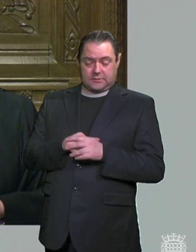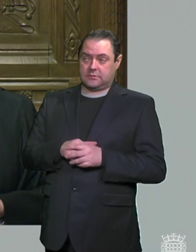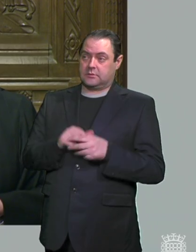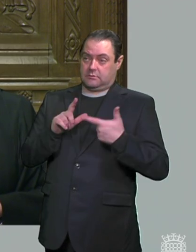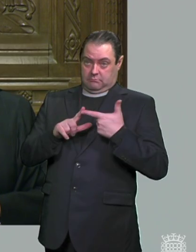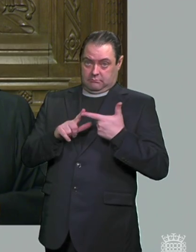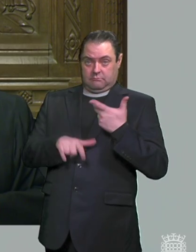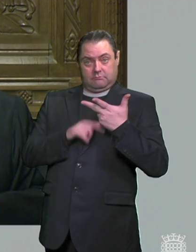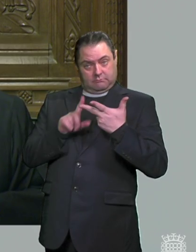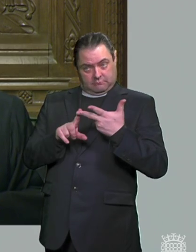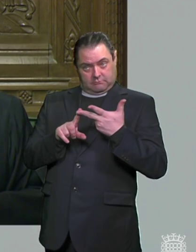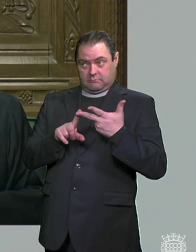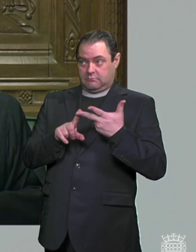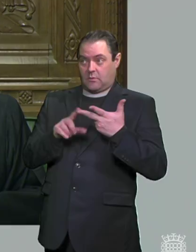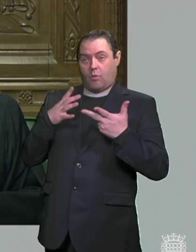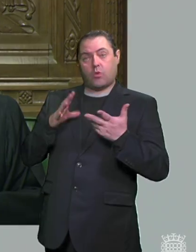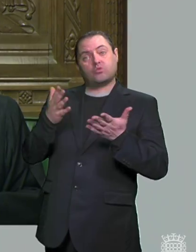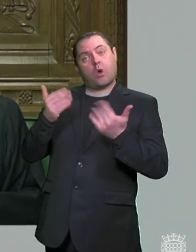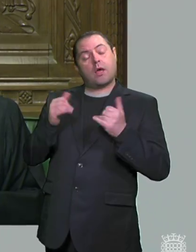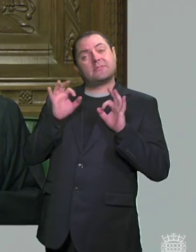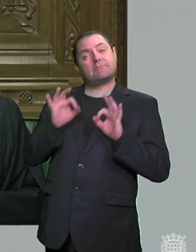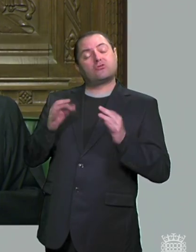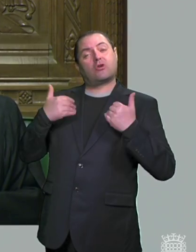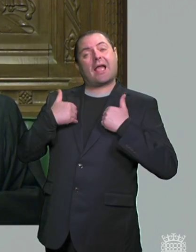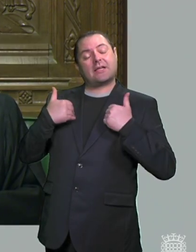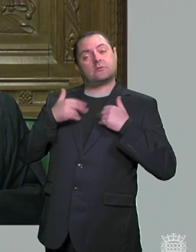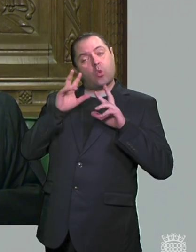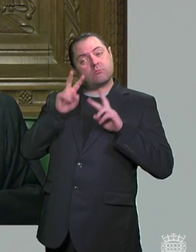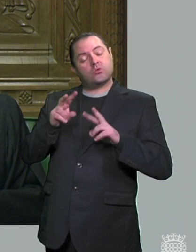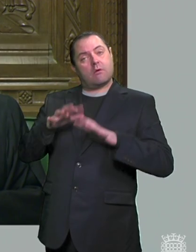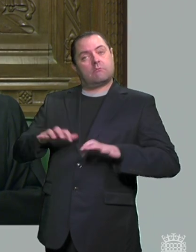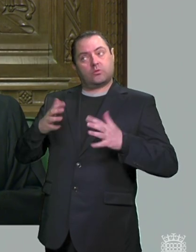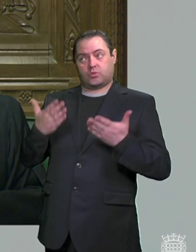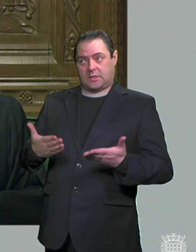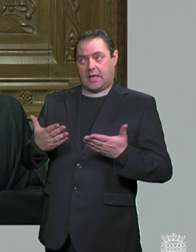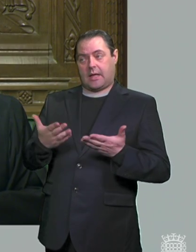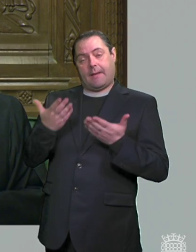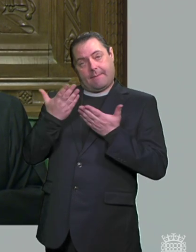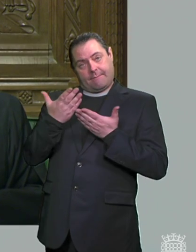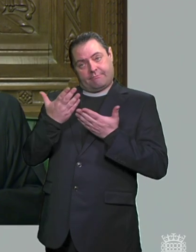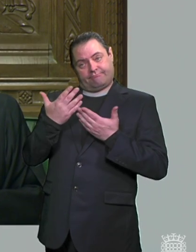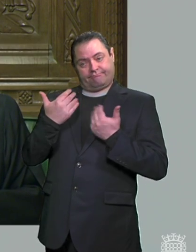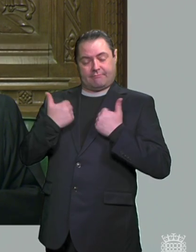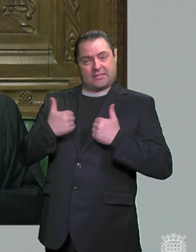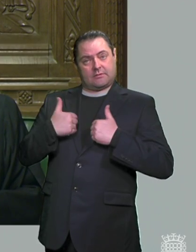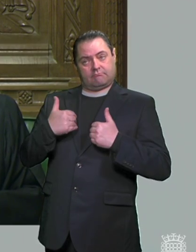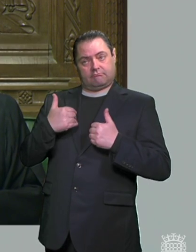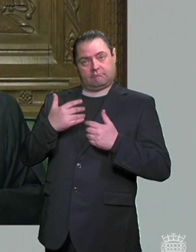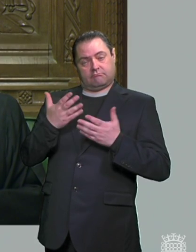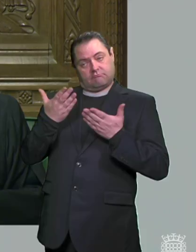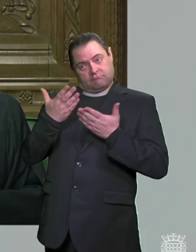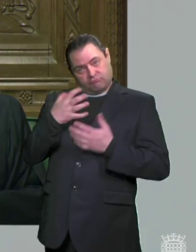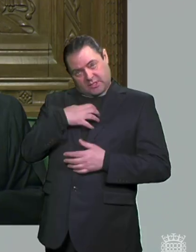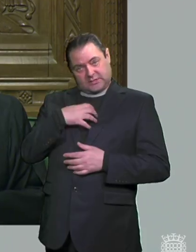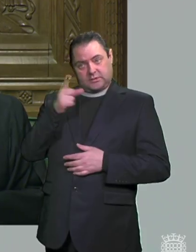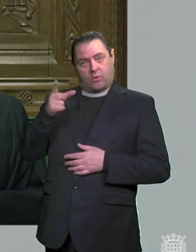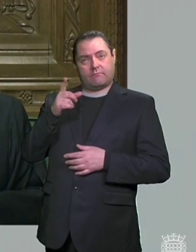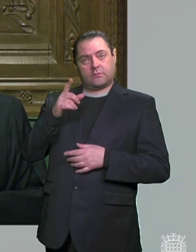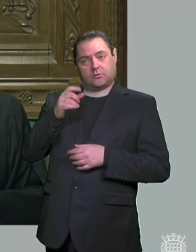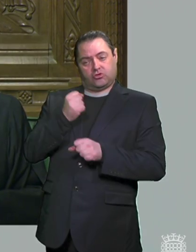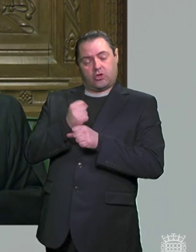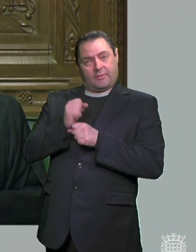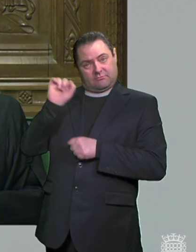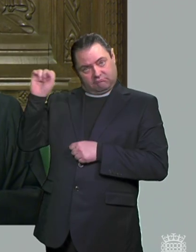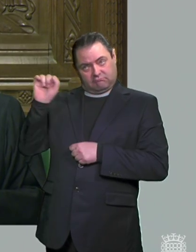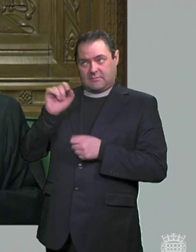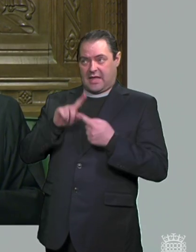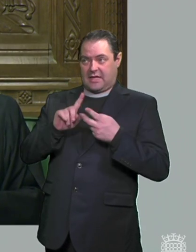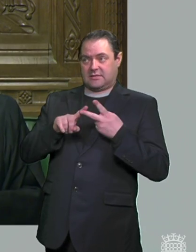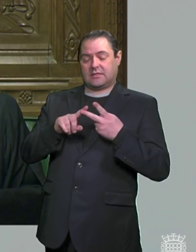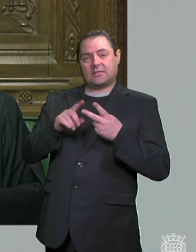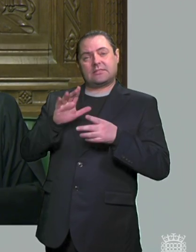I welcome some special guests who are observing our proceedings today, Madam President of the German Bundestag and the deputy Mayor of Kyiv and colleagues.